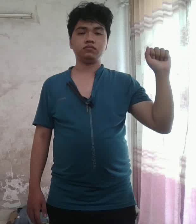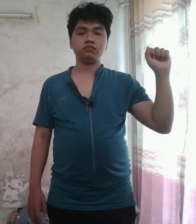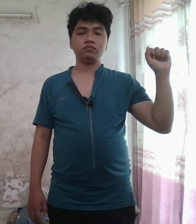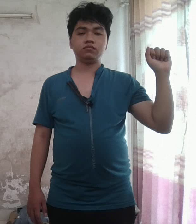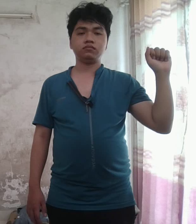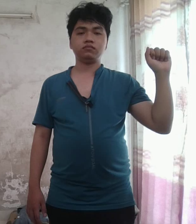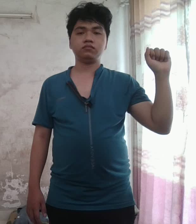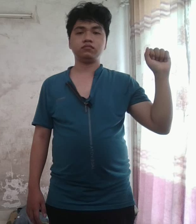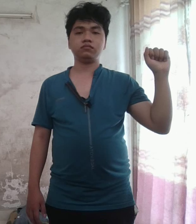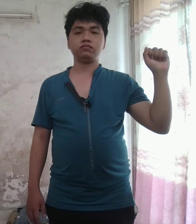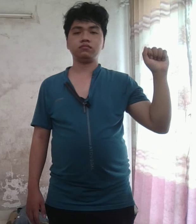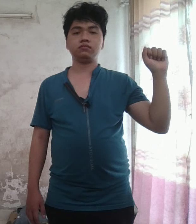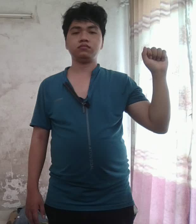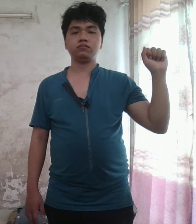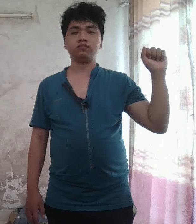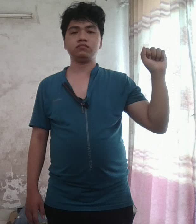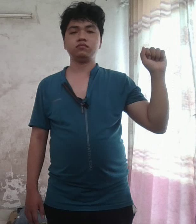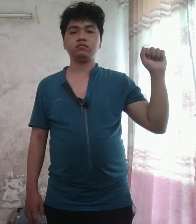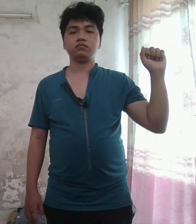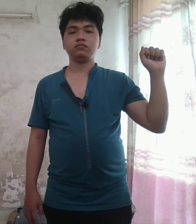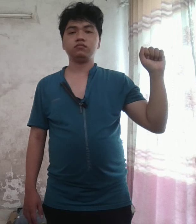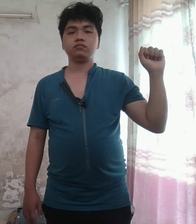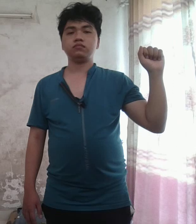a